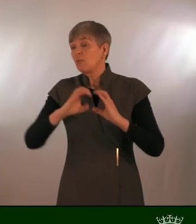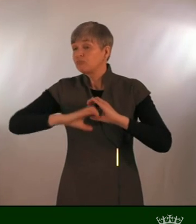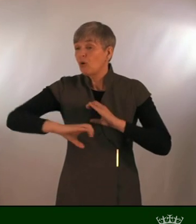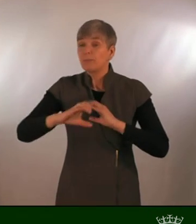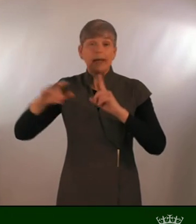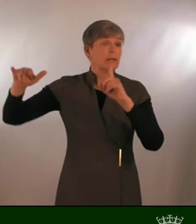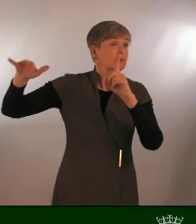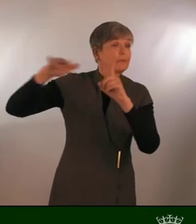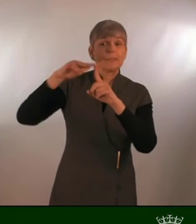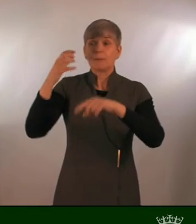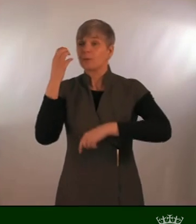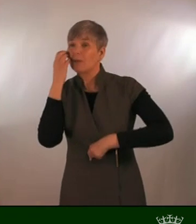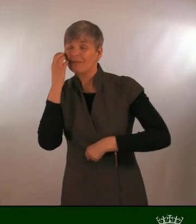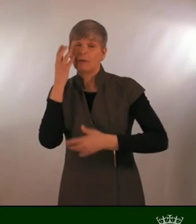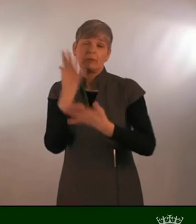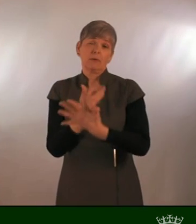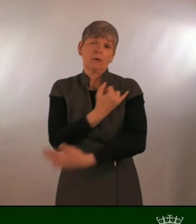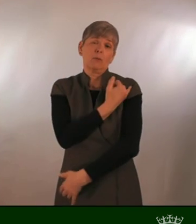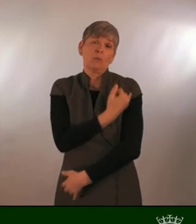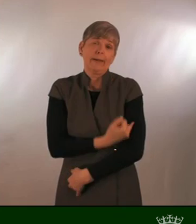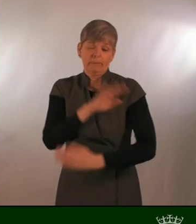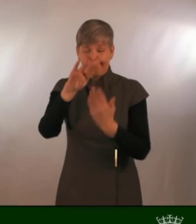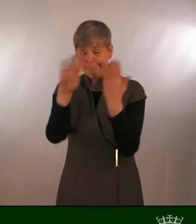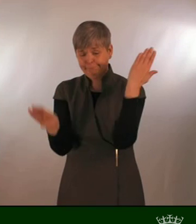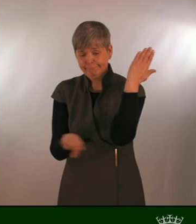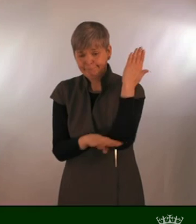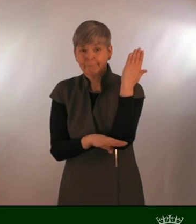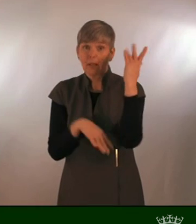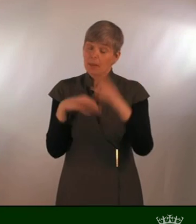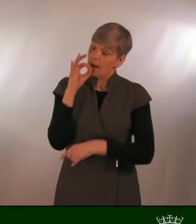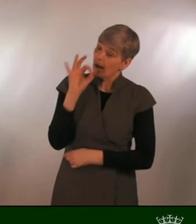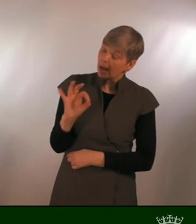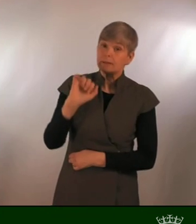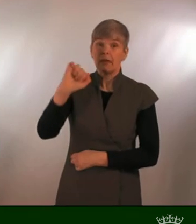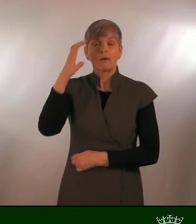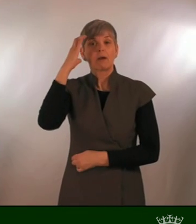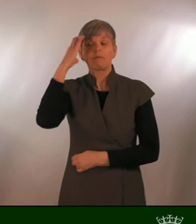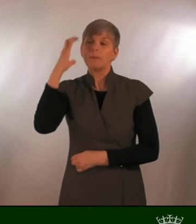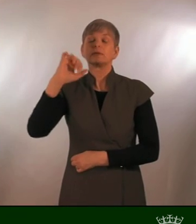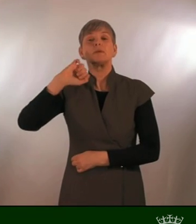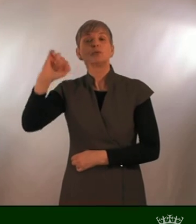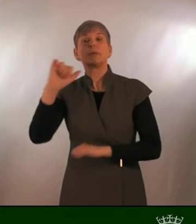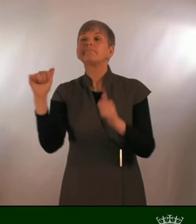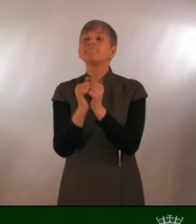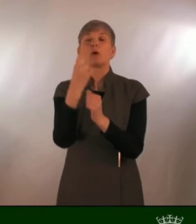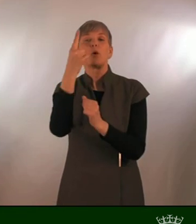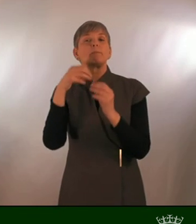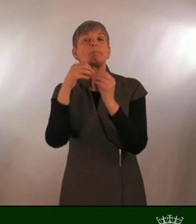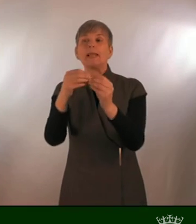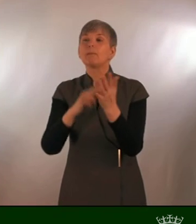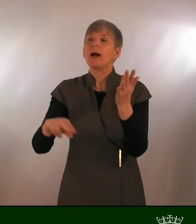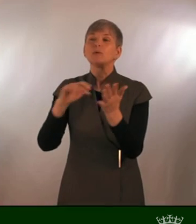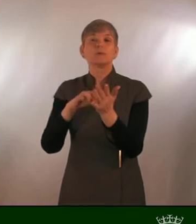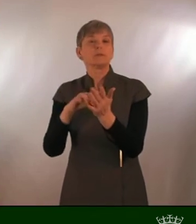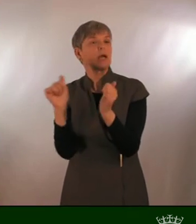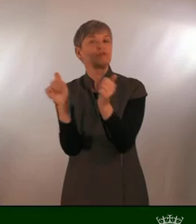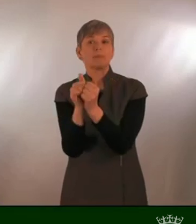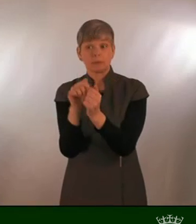Will my right honourable Friend confirm that this Government’s £1 billion deal with mobile phone providers will boost 4G right across the country, and especially in mid-Wales?